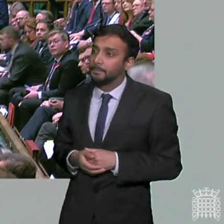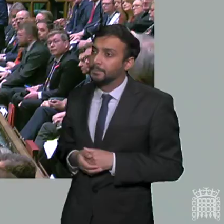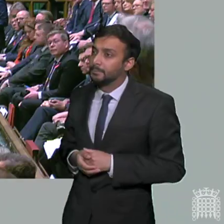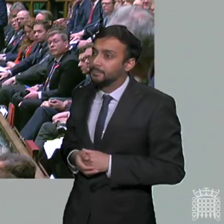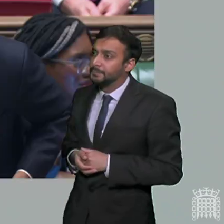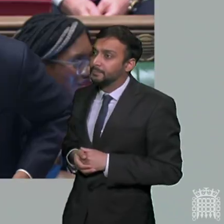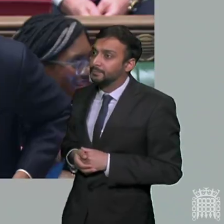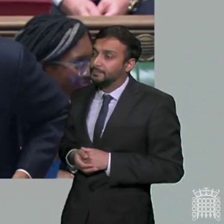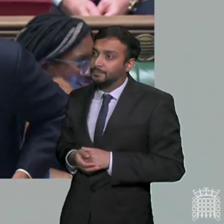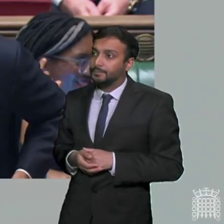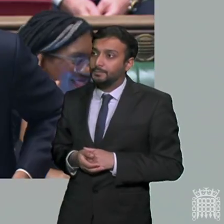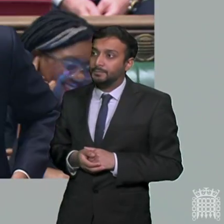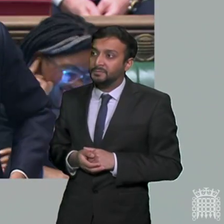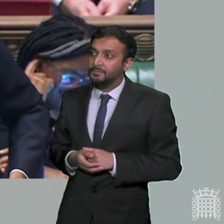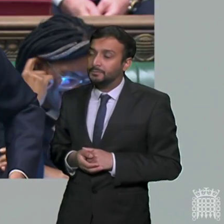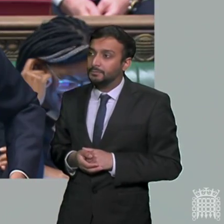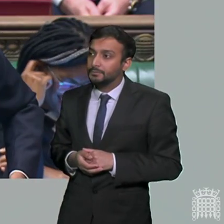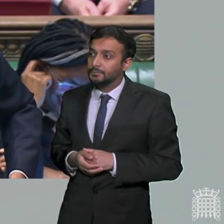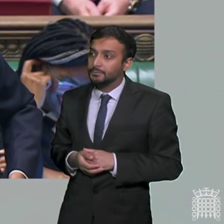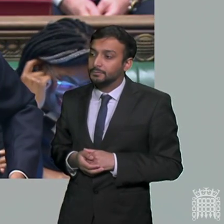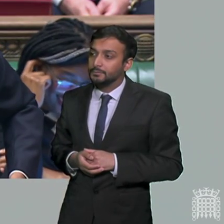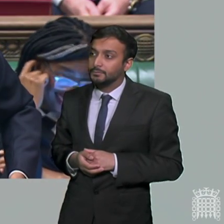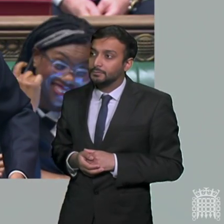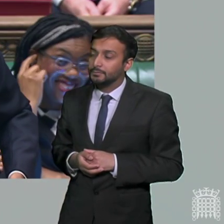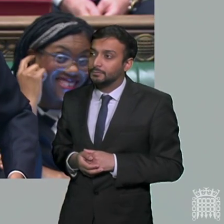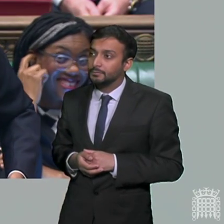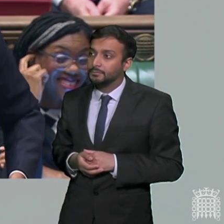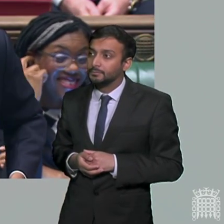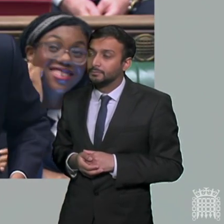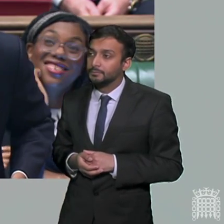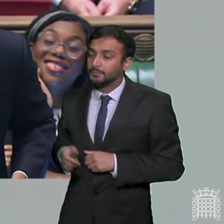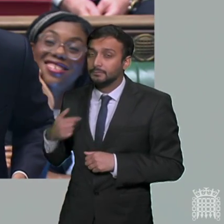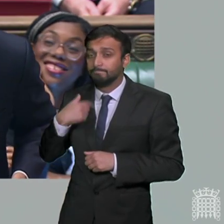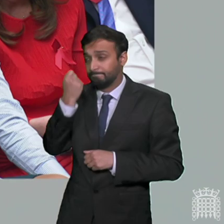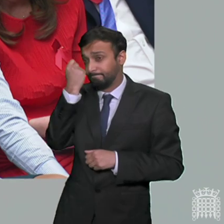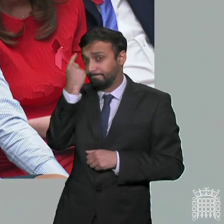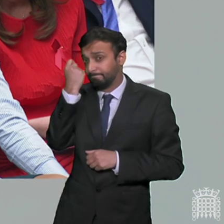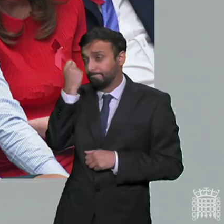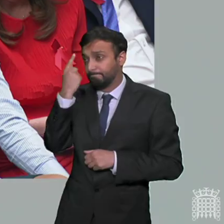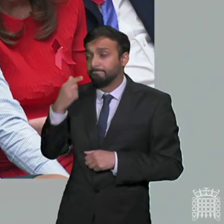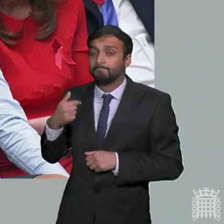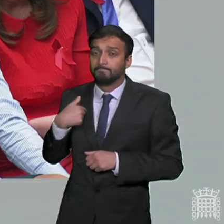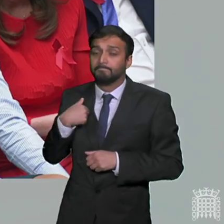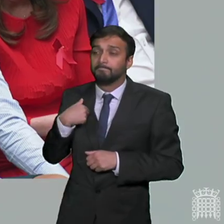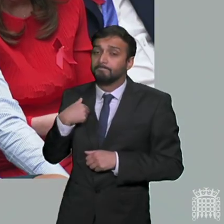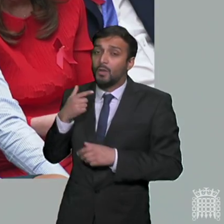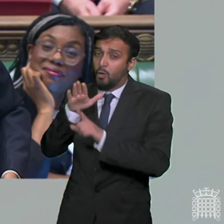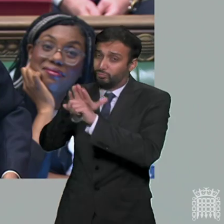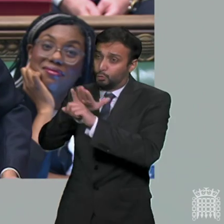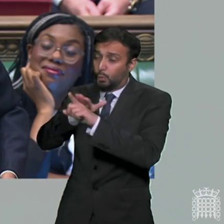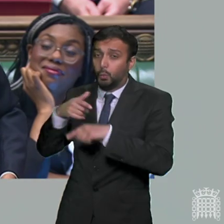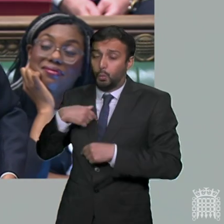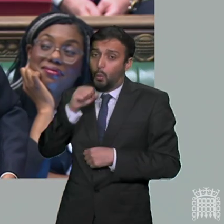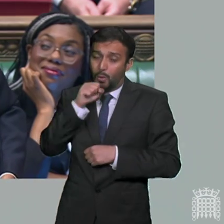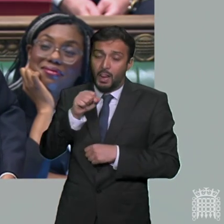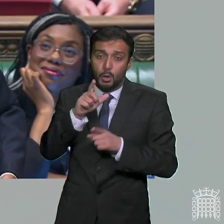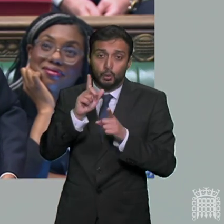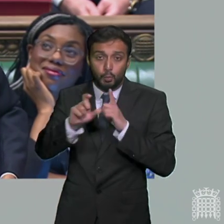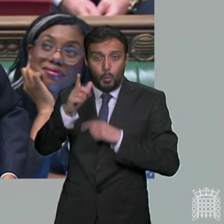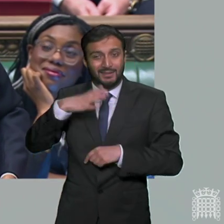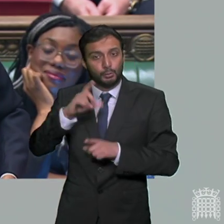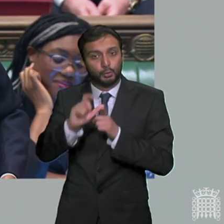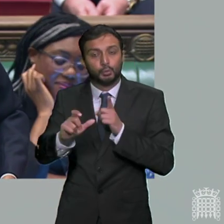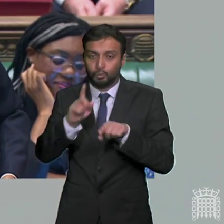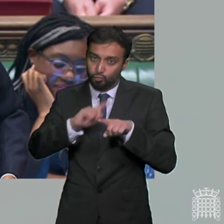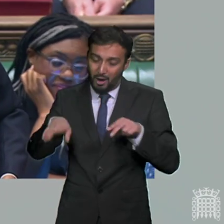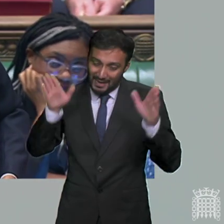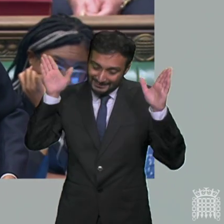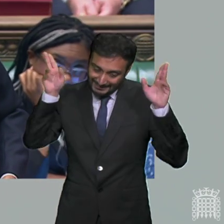I share my honourable Friend’s frustration and I want to reassure him that we will do whatever it takes to reduce the number of illegal crossings to this country and take any new powers that we need to.